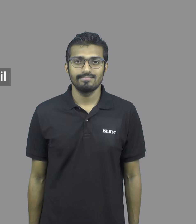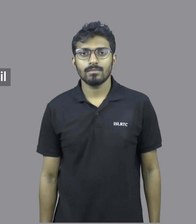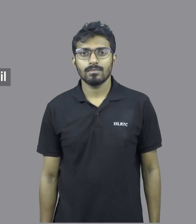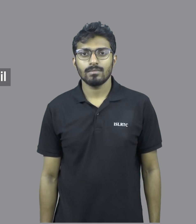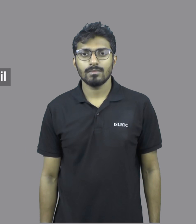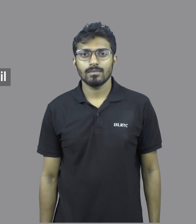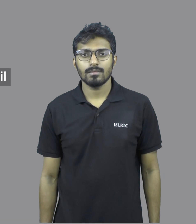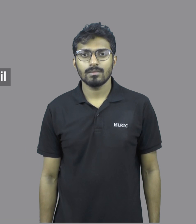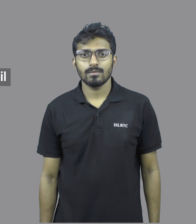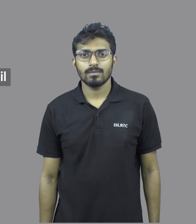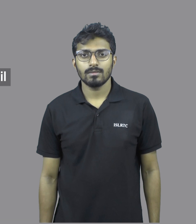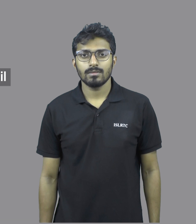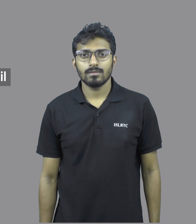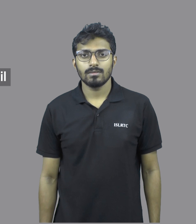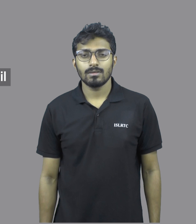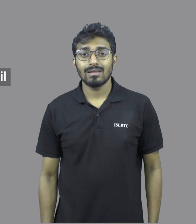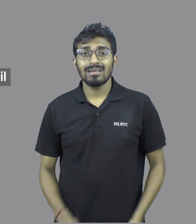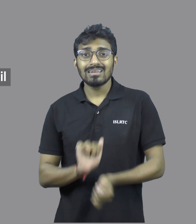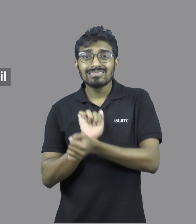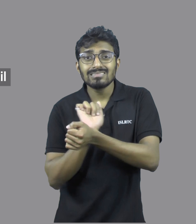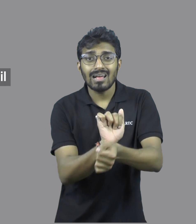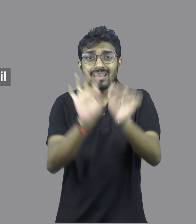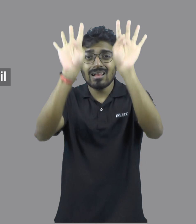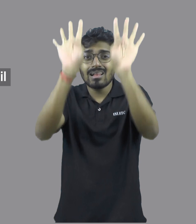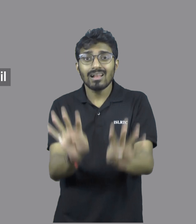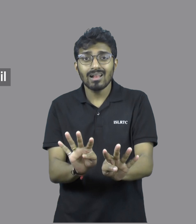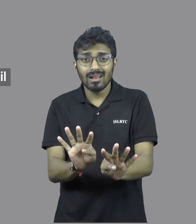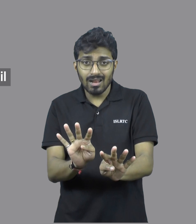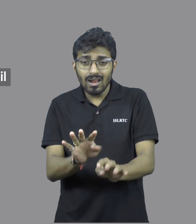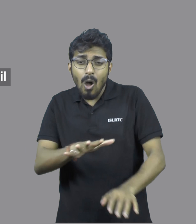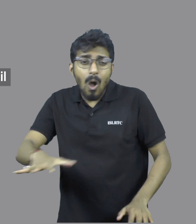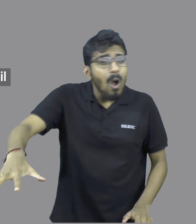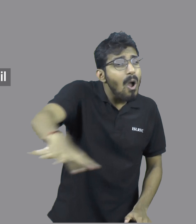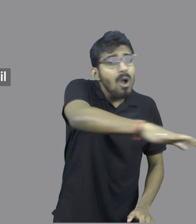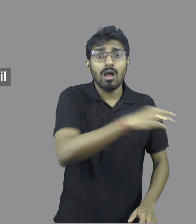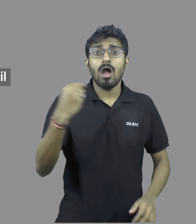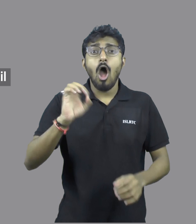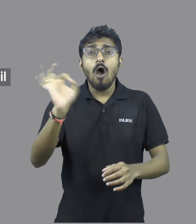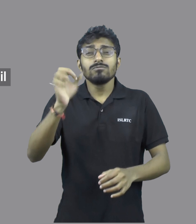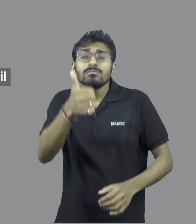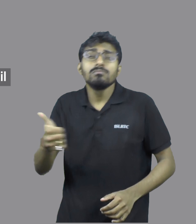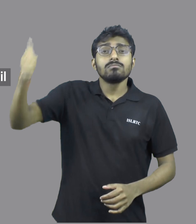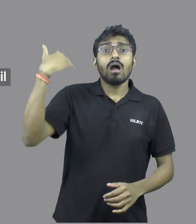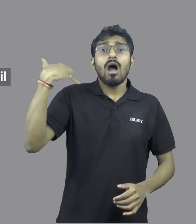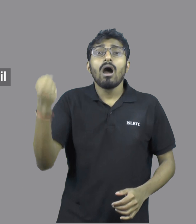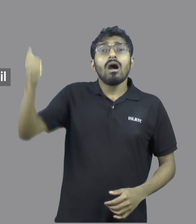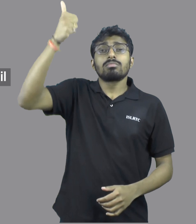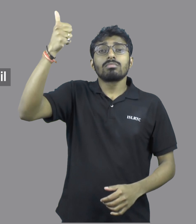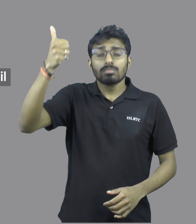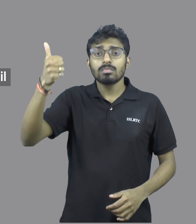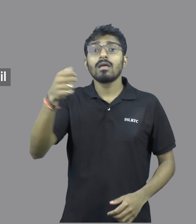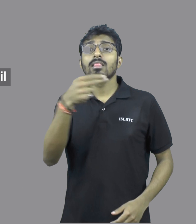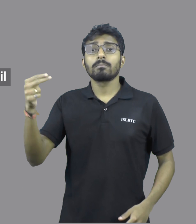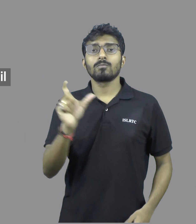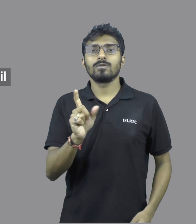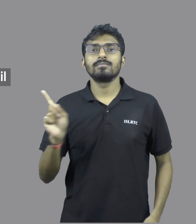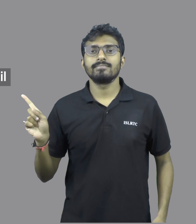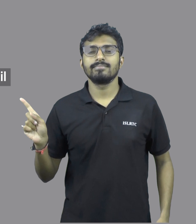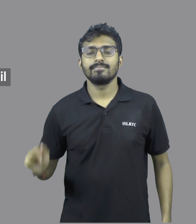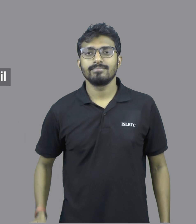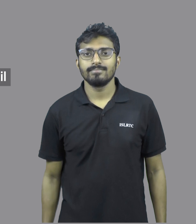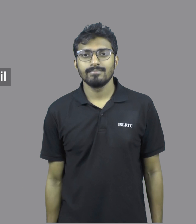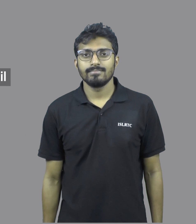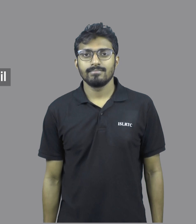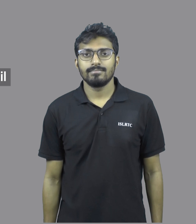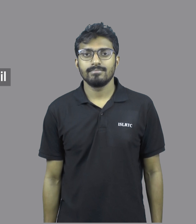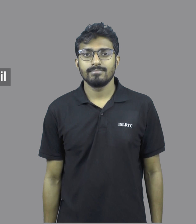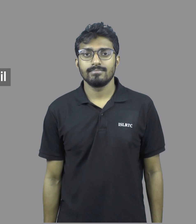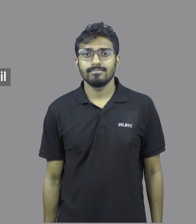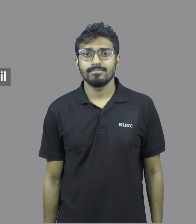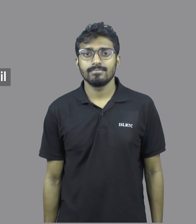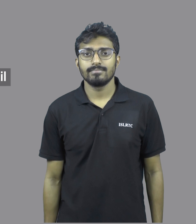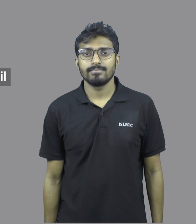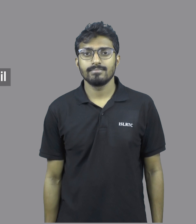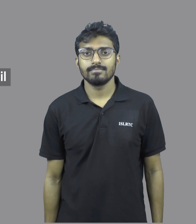Officer in-Charge of Jail